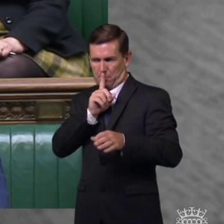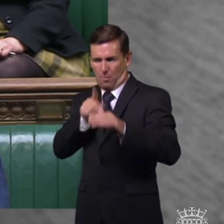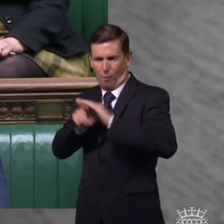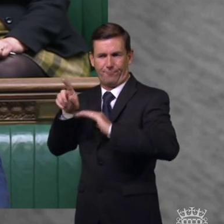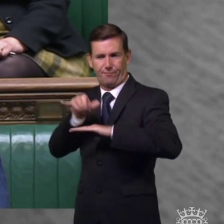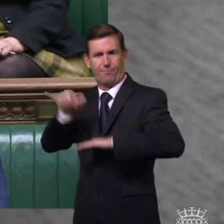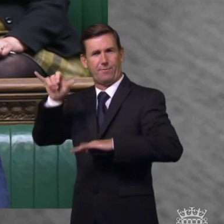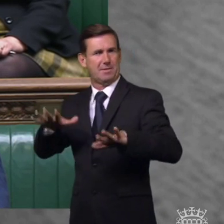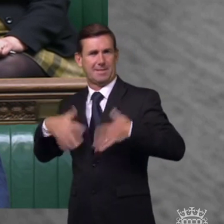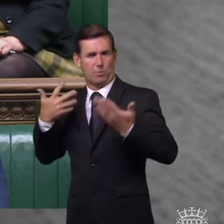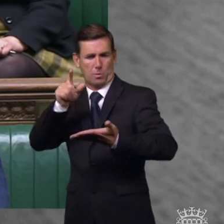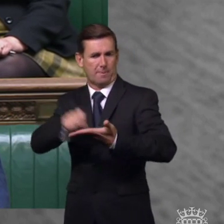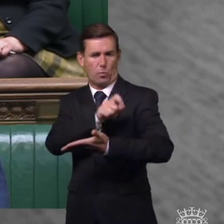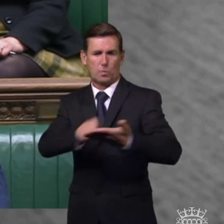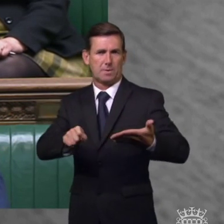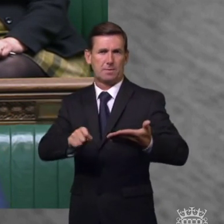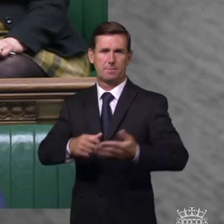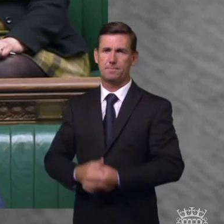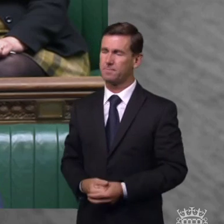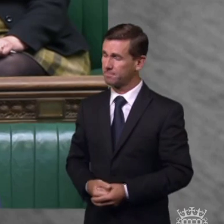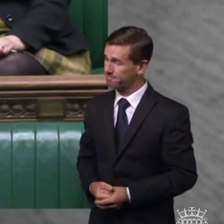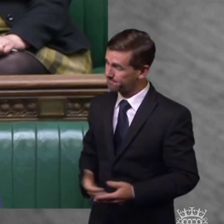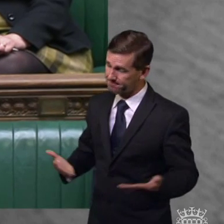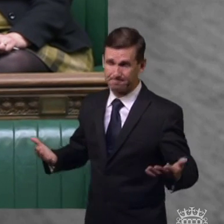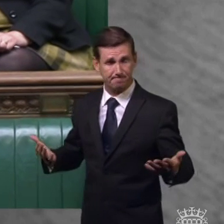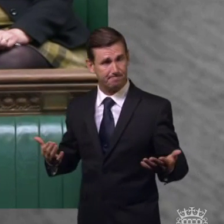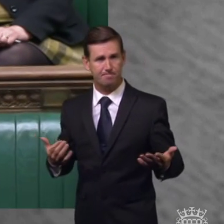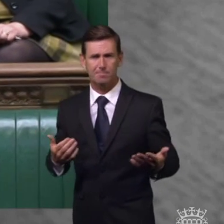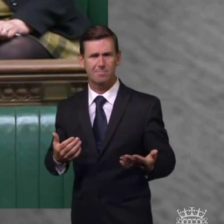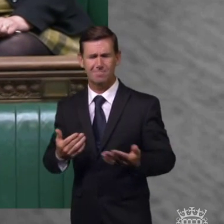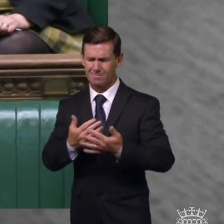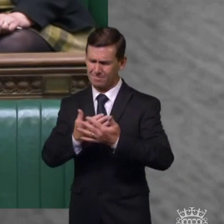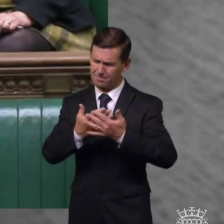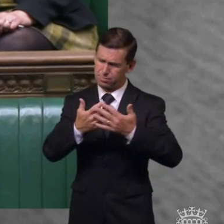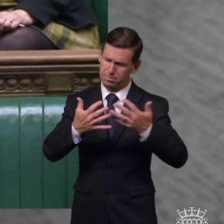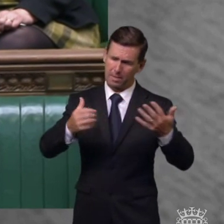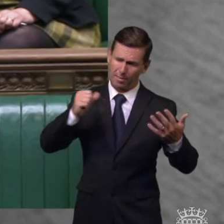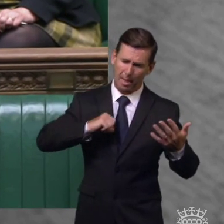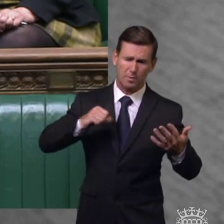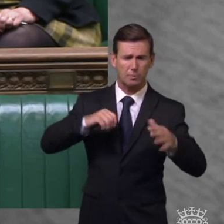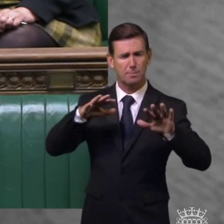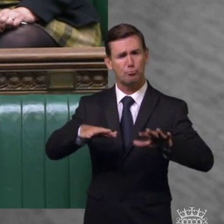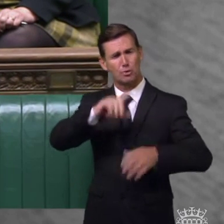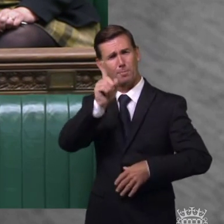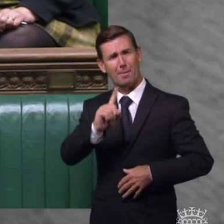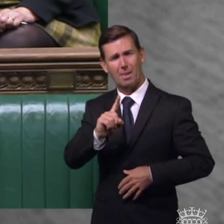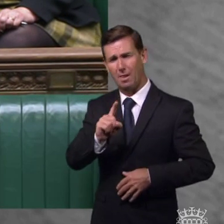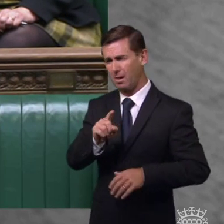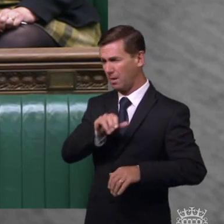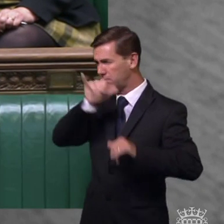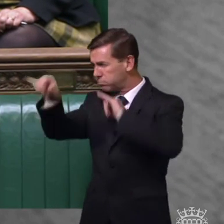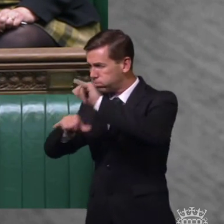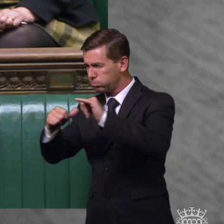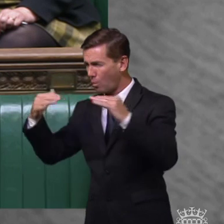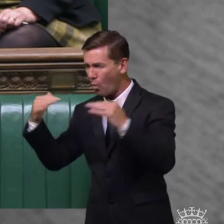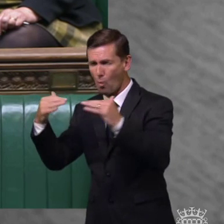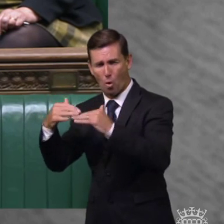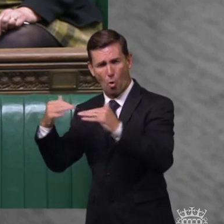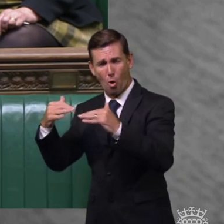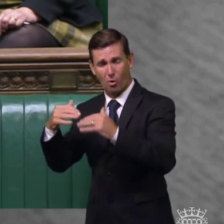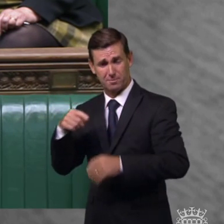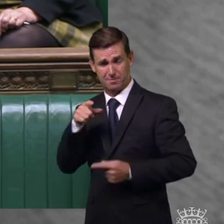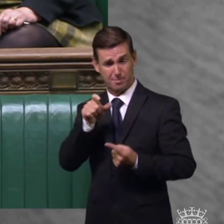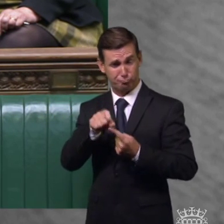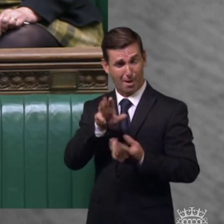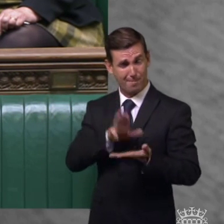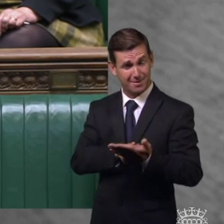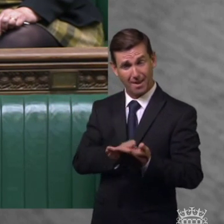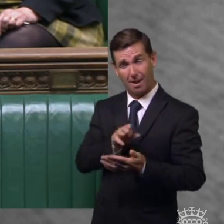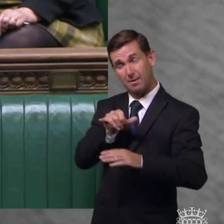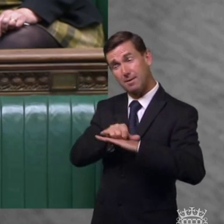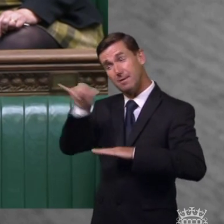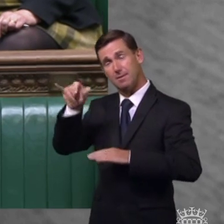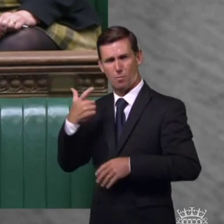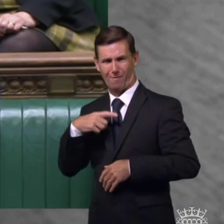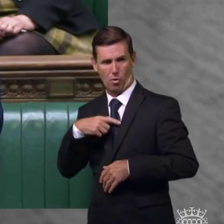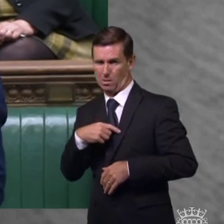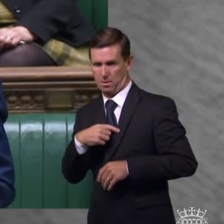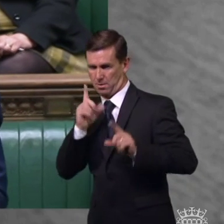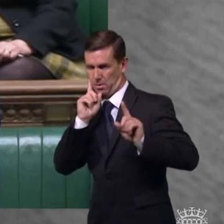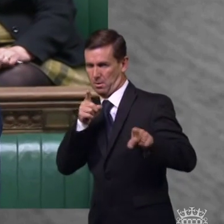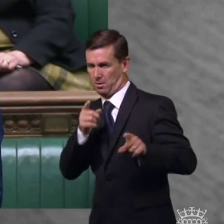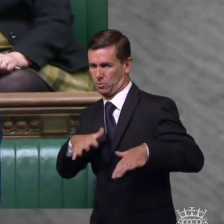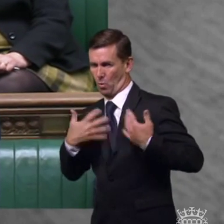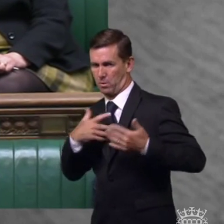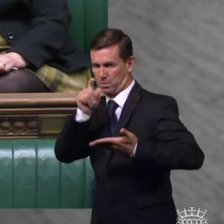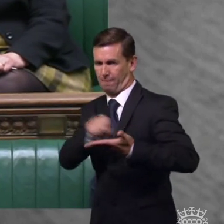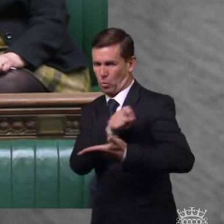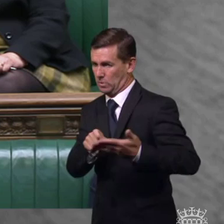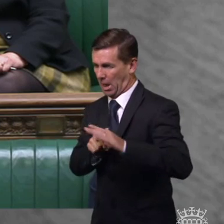Hundreds of thousands of British people have flown to Afghanistan to serve; the Prime Minister flew to avoid public service.